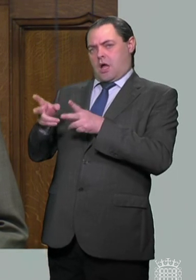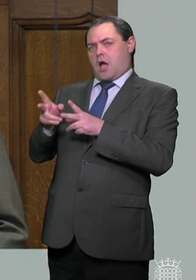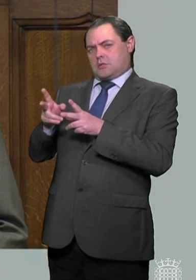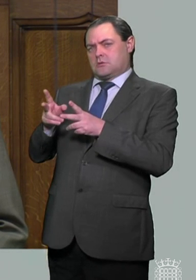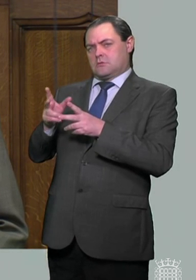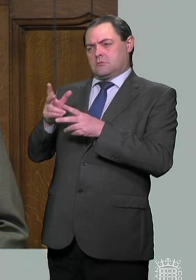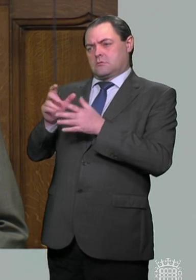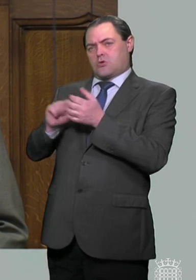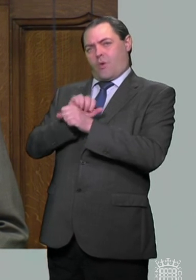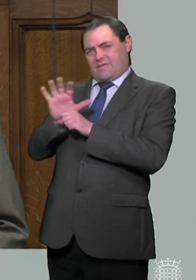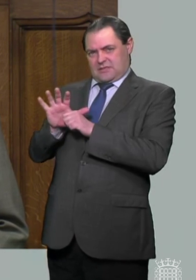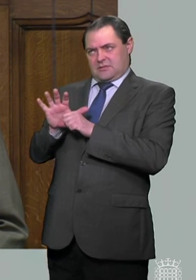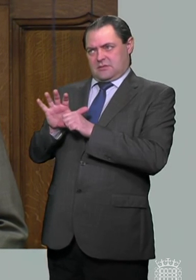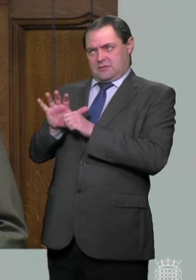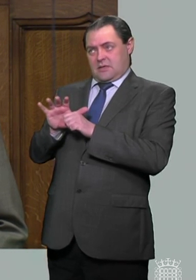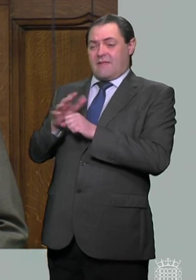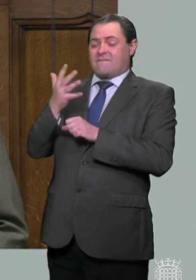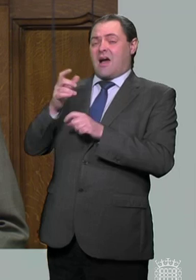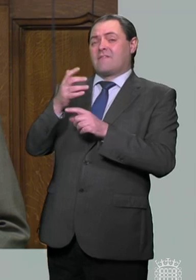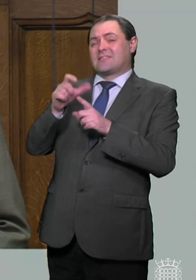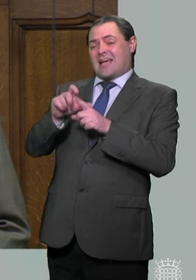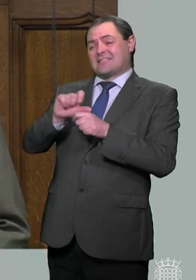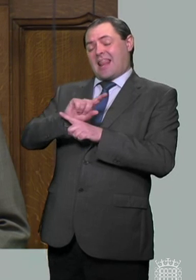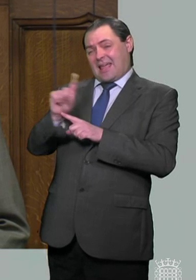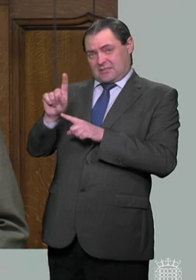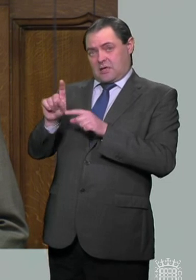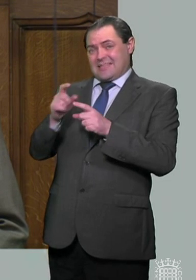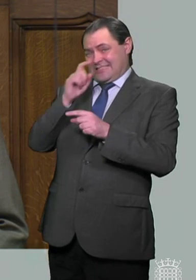Five days later, her sister died of covid.